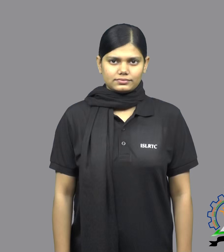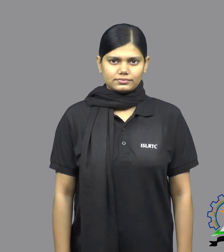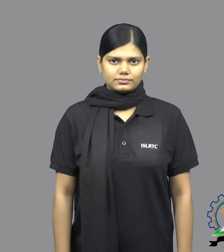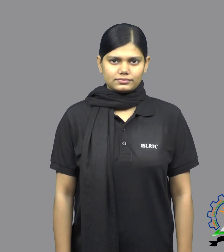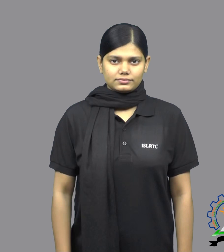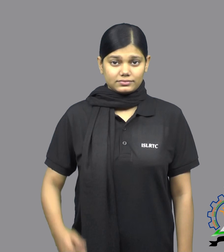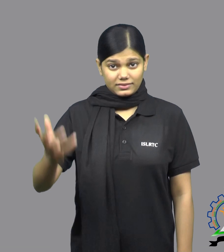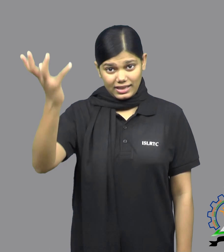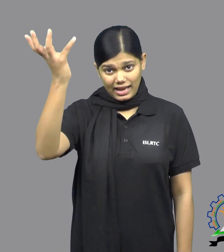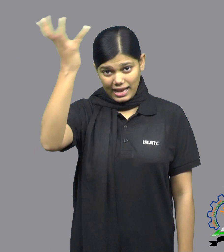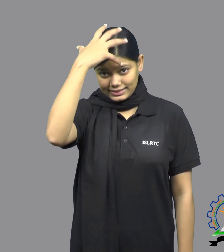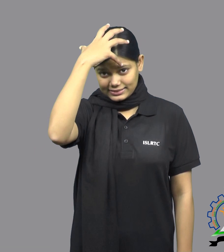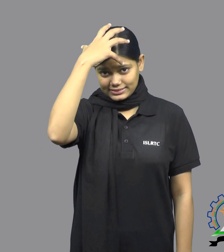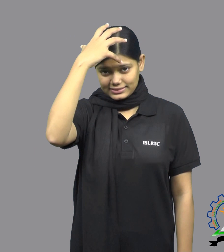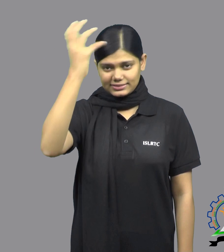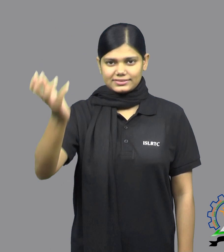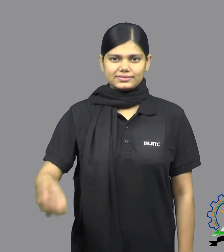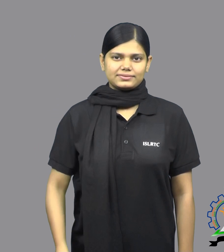Hat